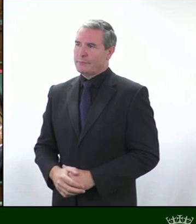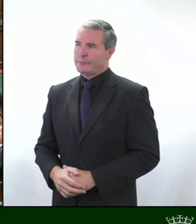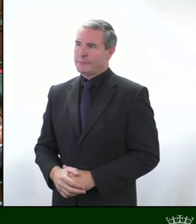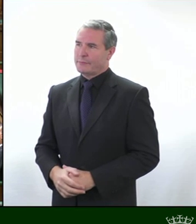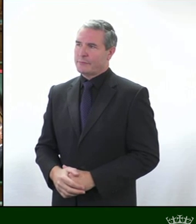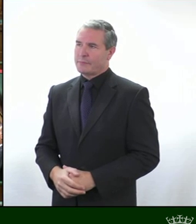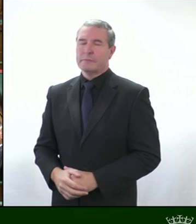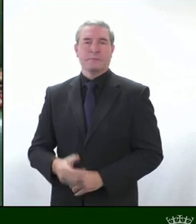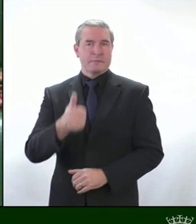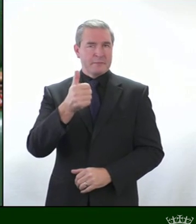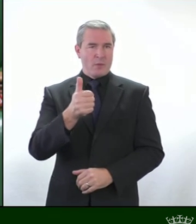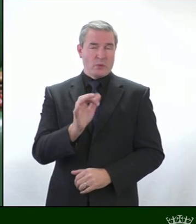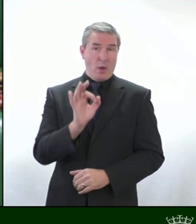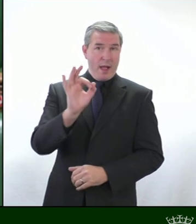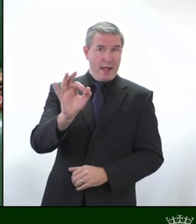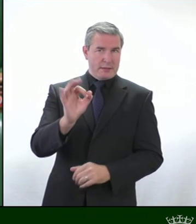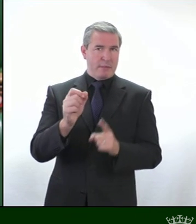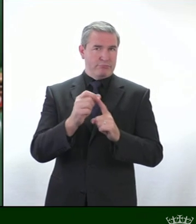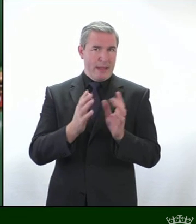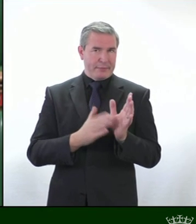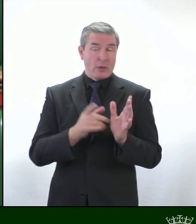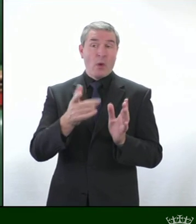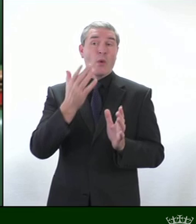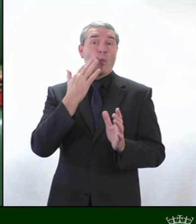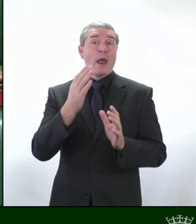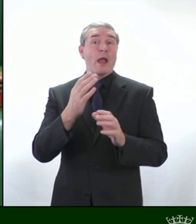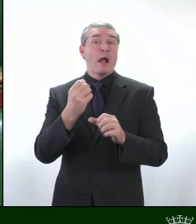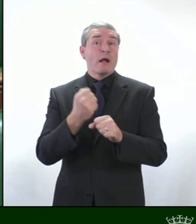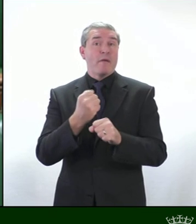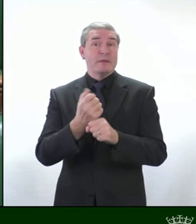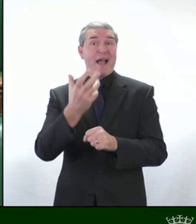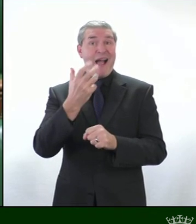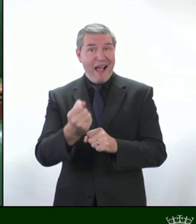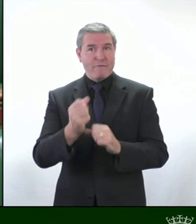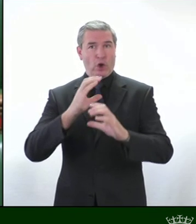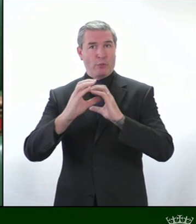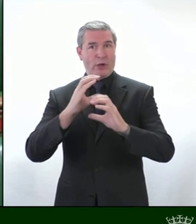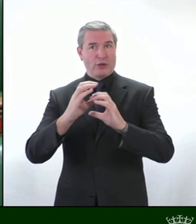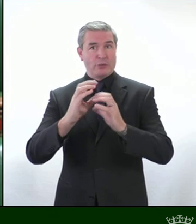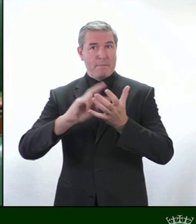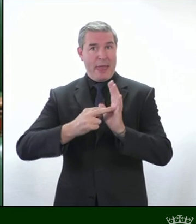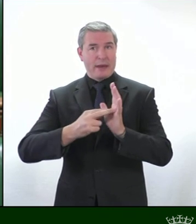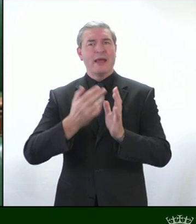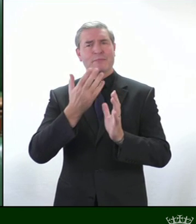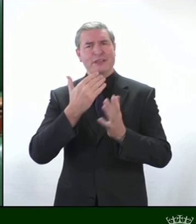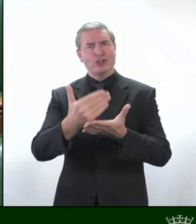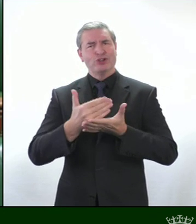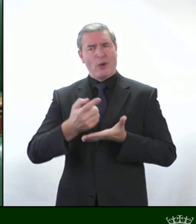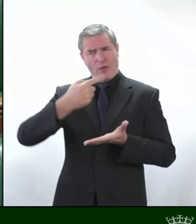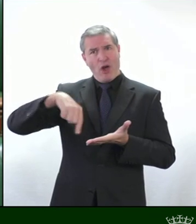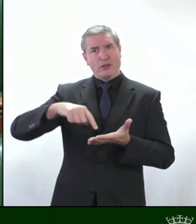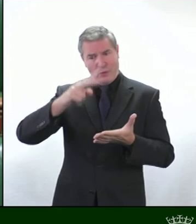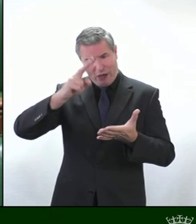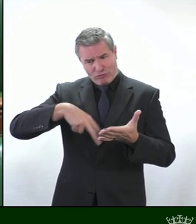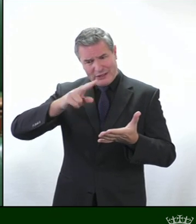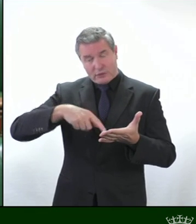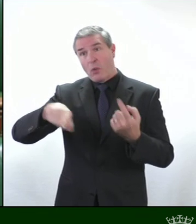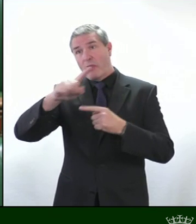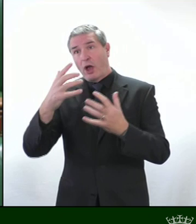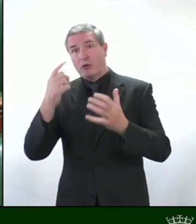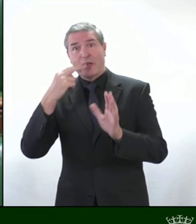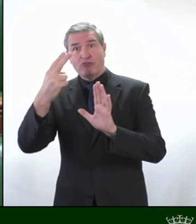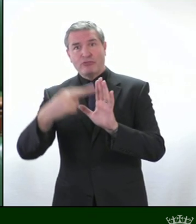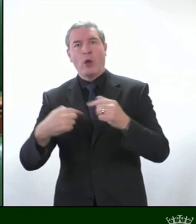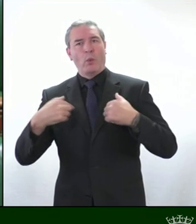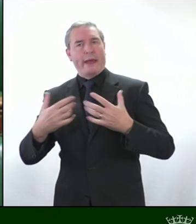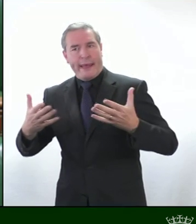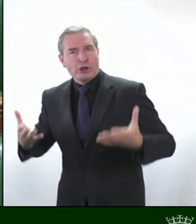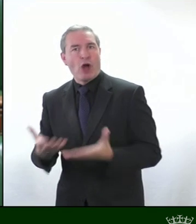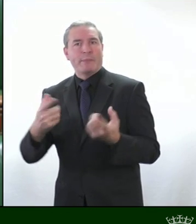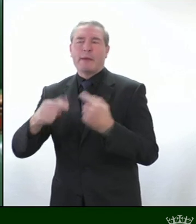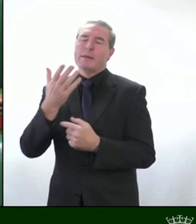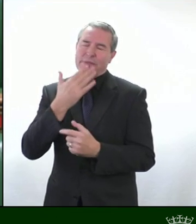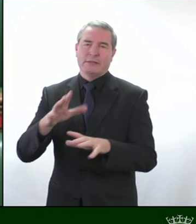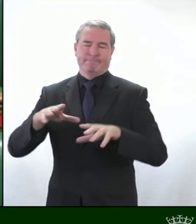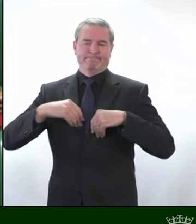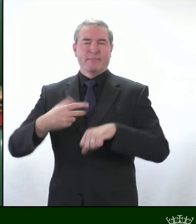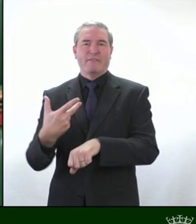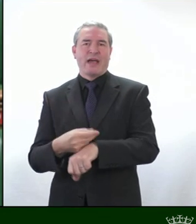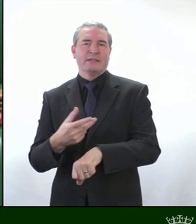May I also urge the Prime Minister, once the Government have a communications plan for the vaccine, to share it with the House so that we can all say the same thing in the same way to the country and thus encourage as many people as possible to take up the vaccine?